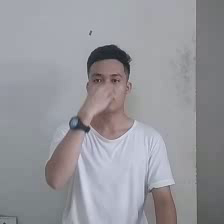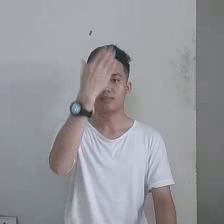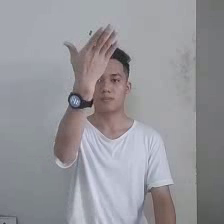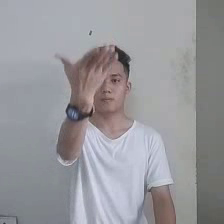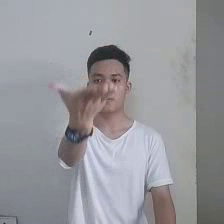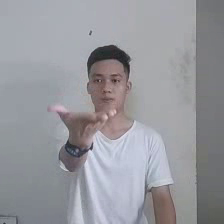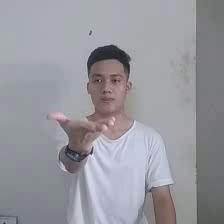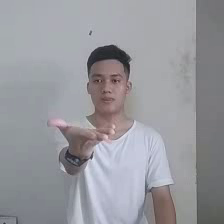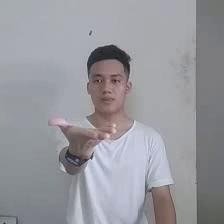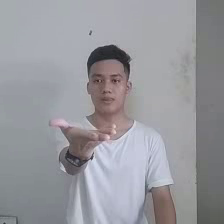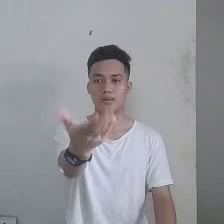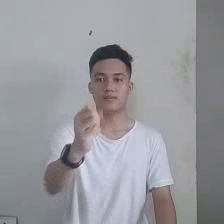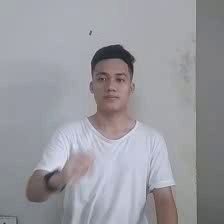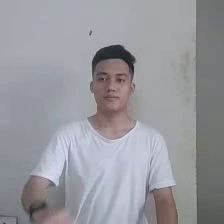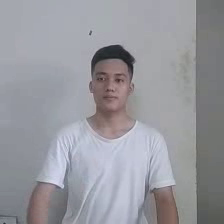Cảm ơn